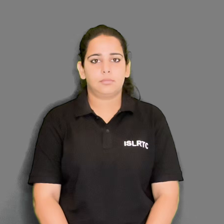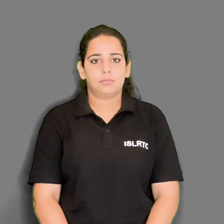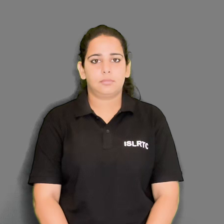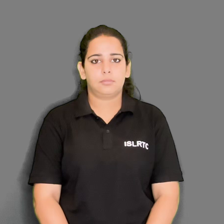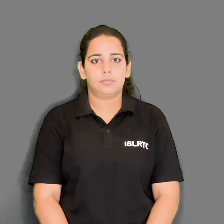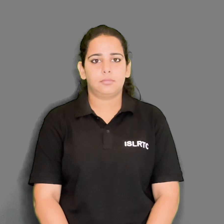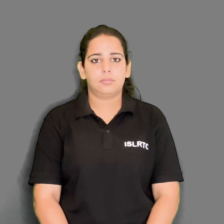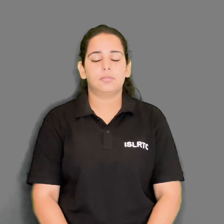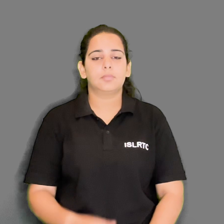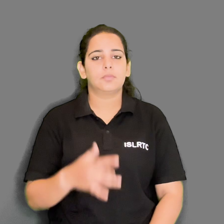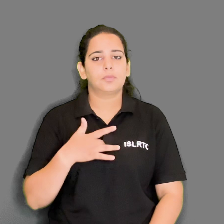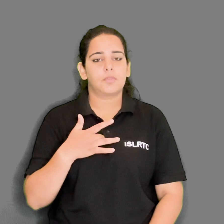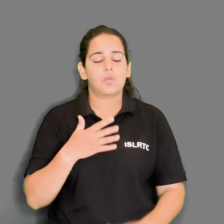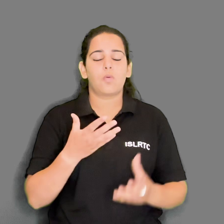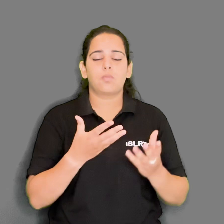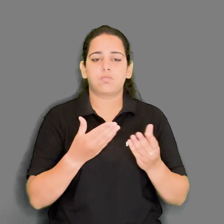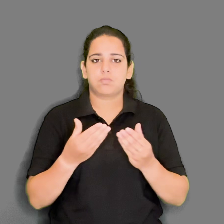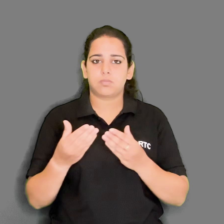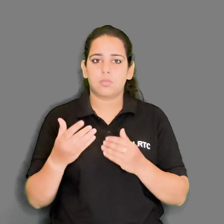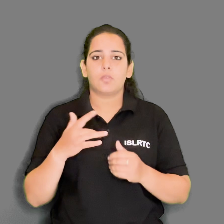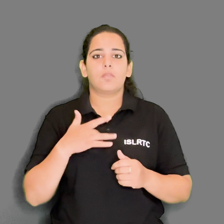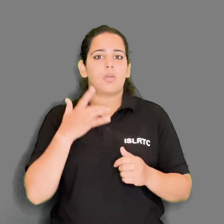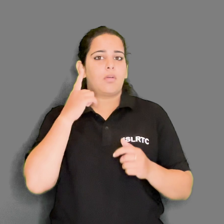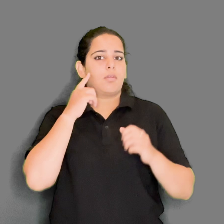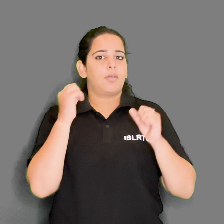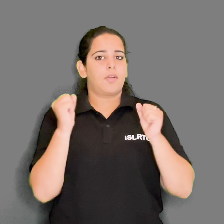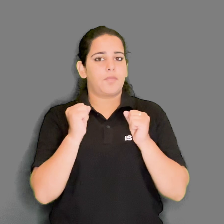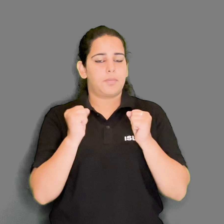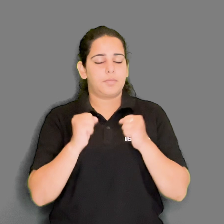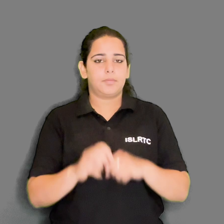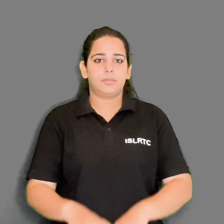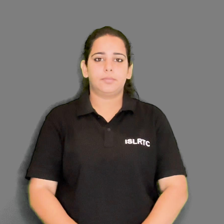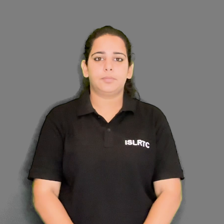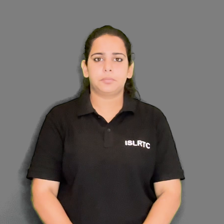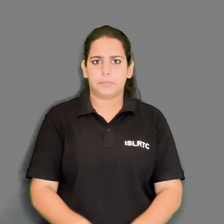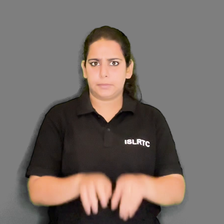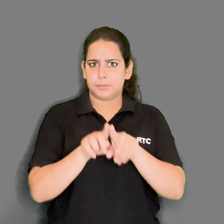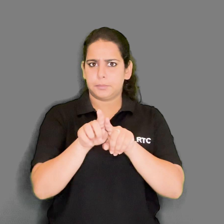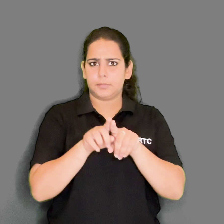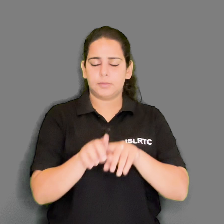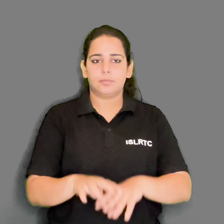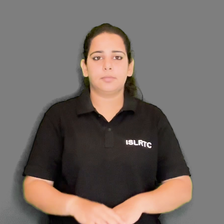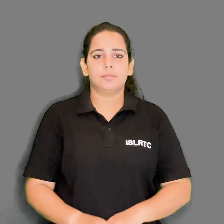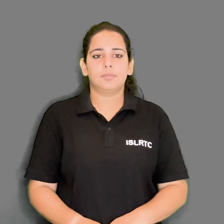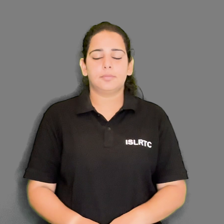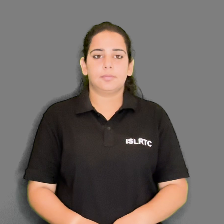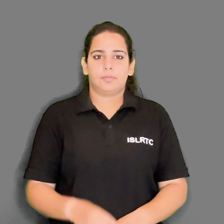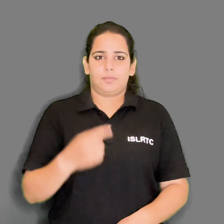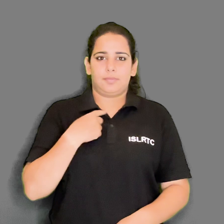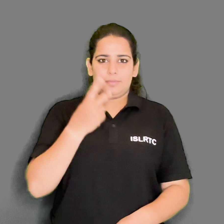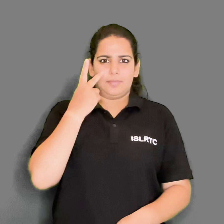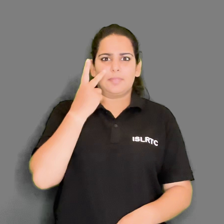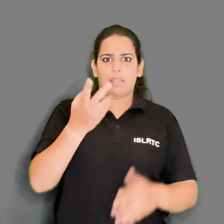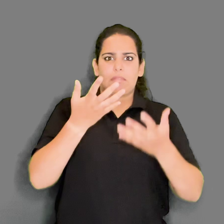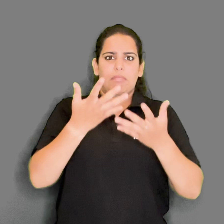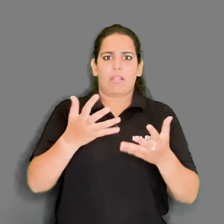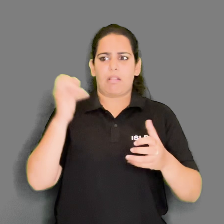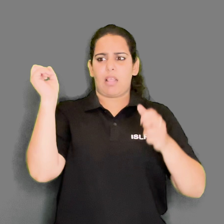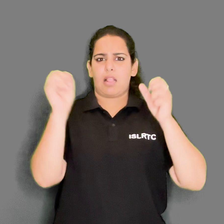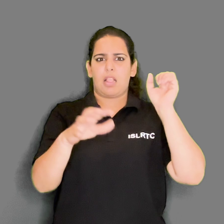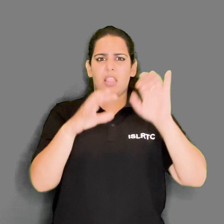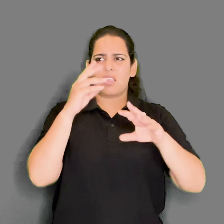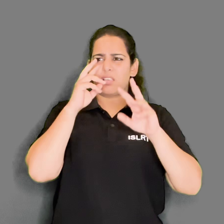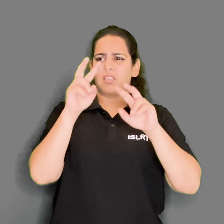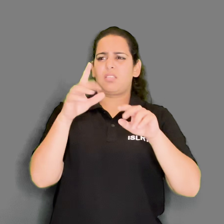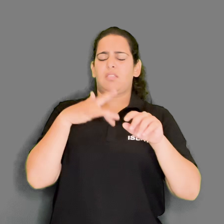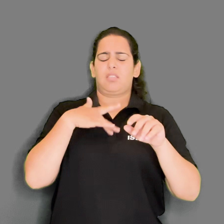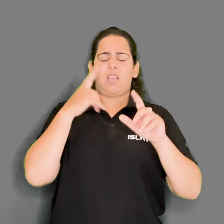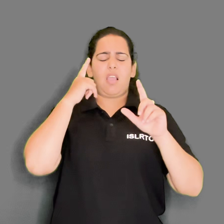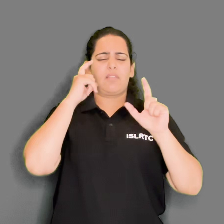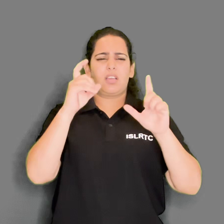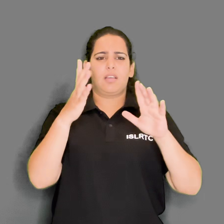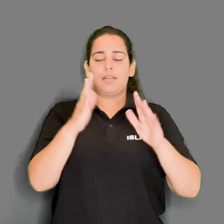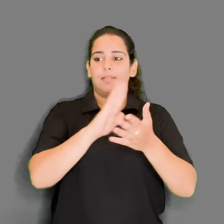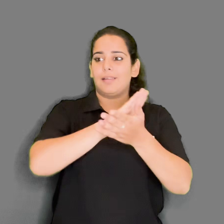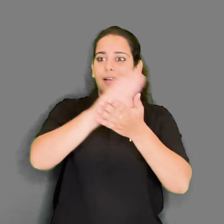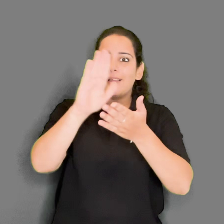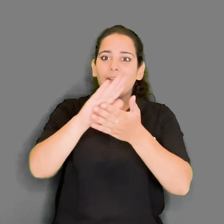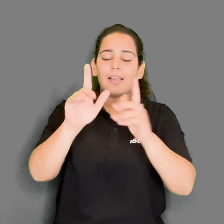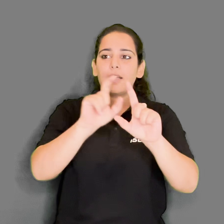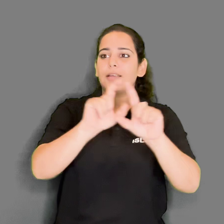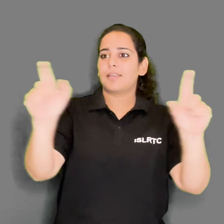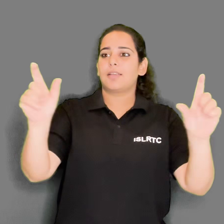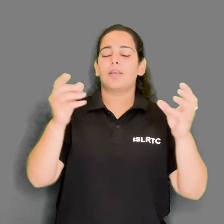Console Comfort someone at a time of grief or disappointment